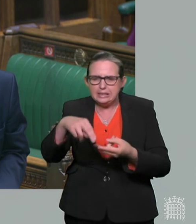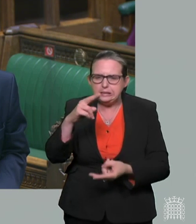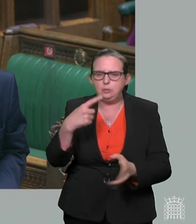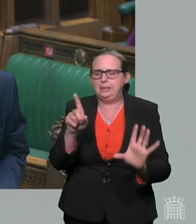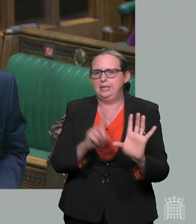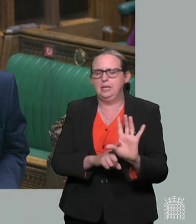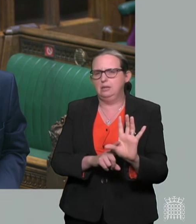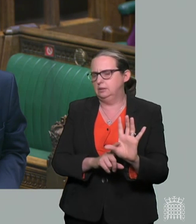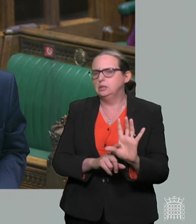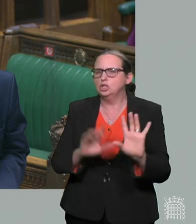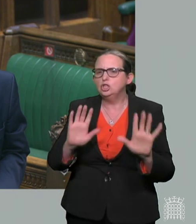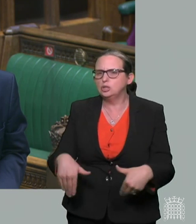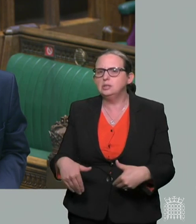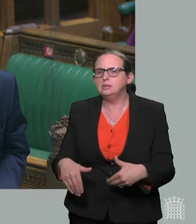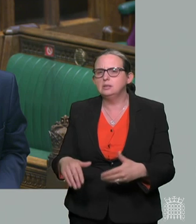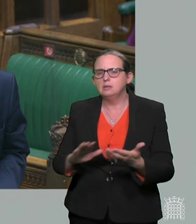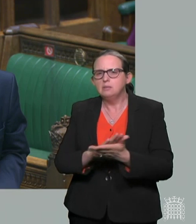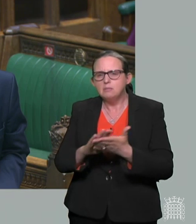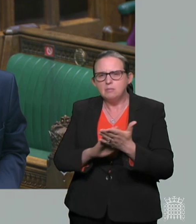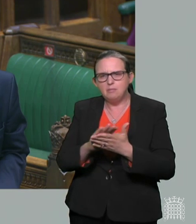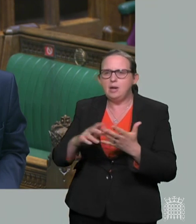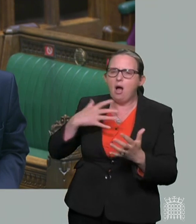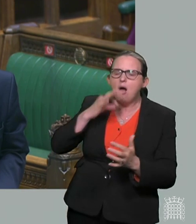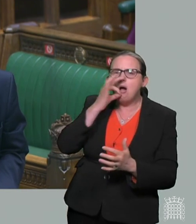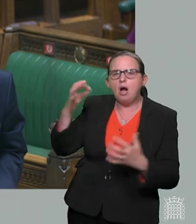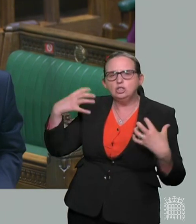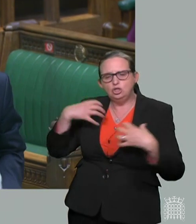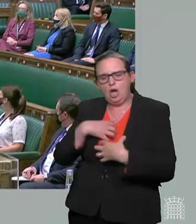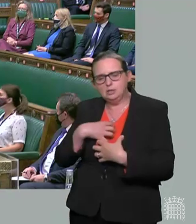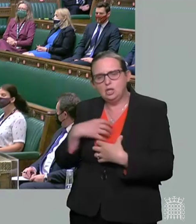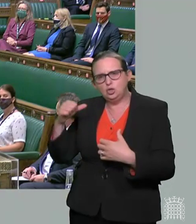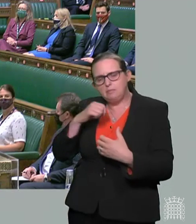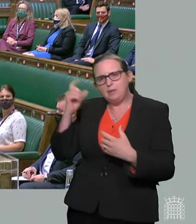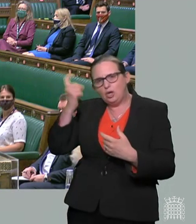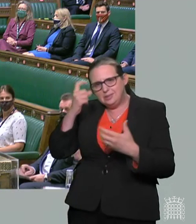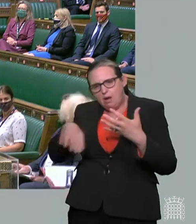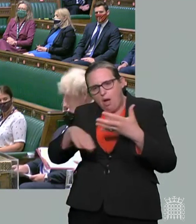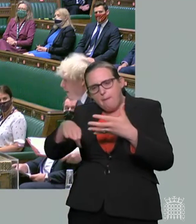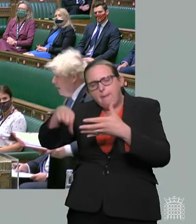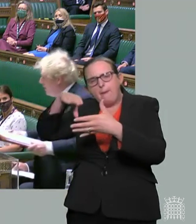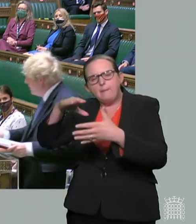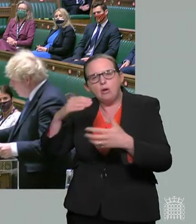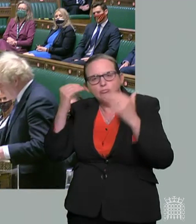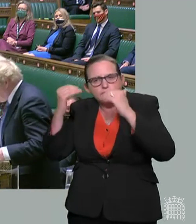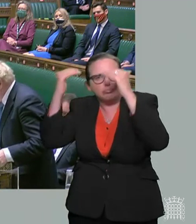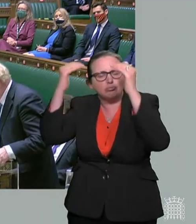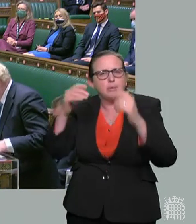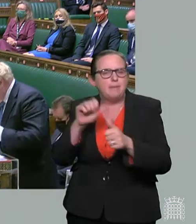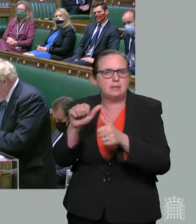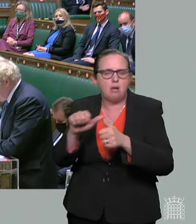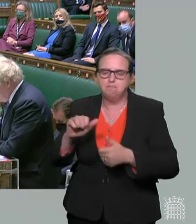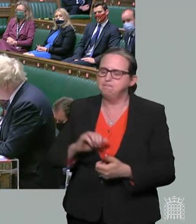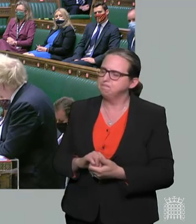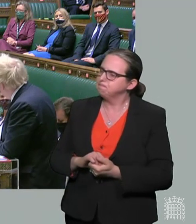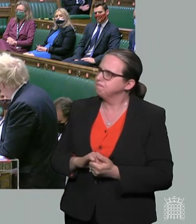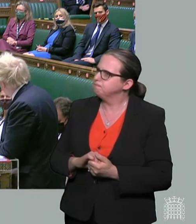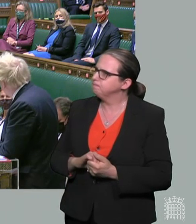Perhaps the Chancellor could consider going to 0.55%, 0.6%, 0.65% and then 0.7%.